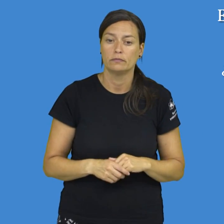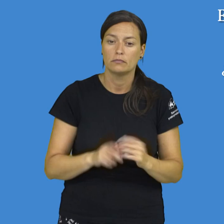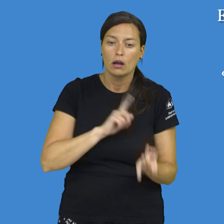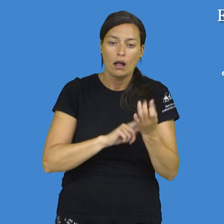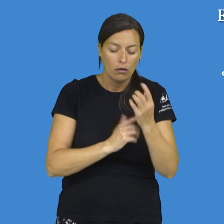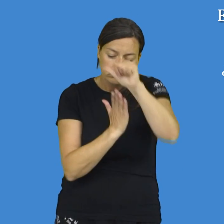crear